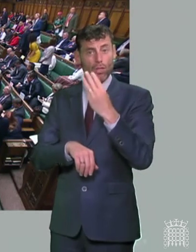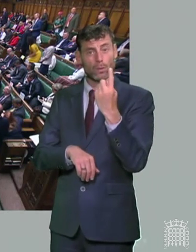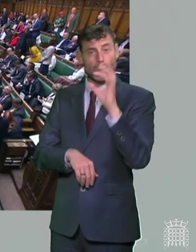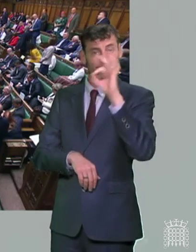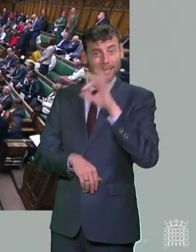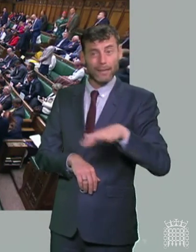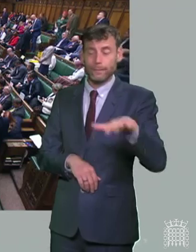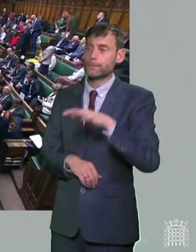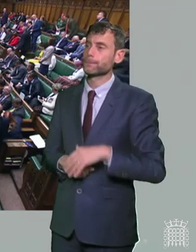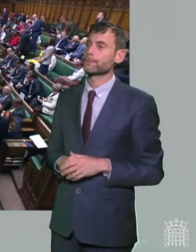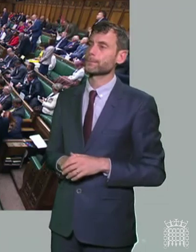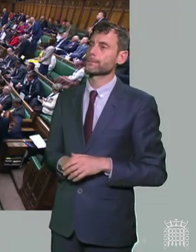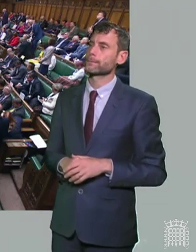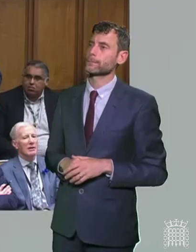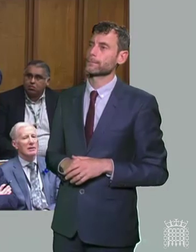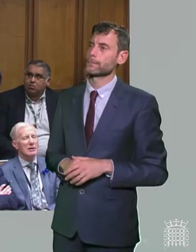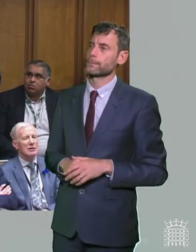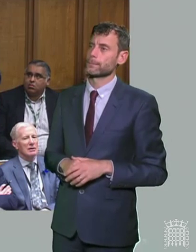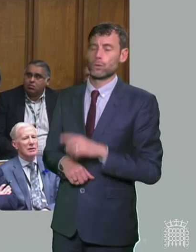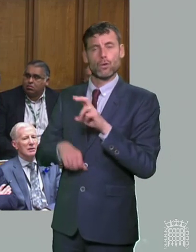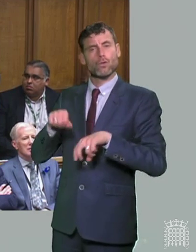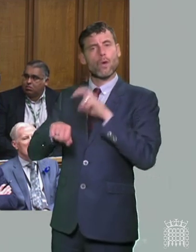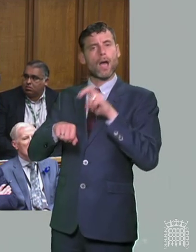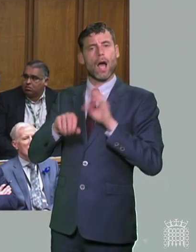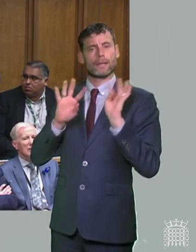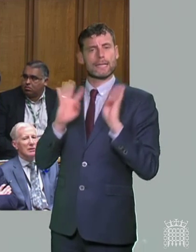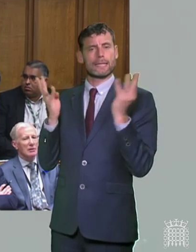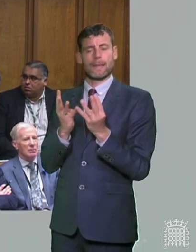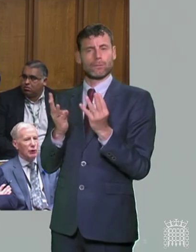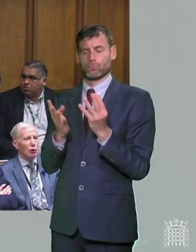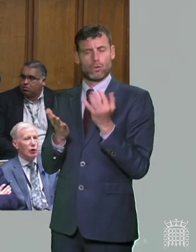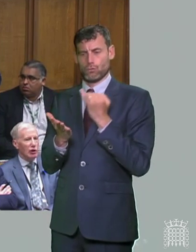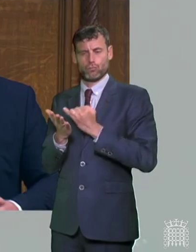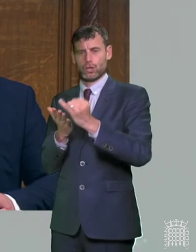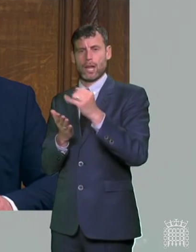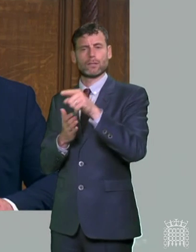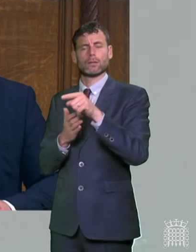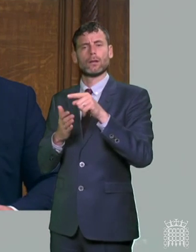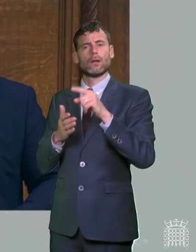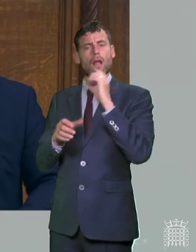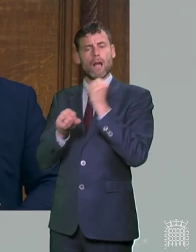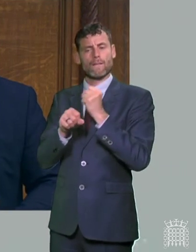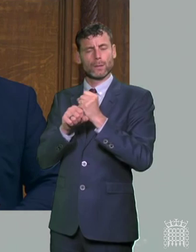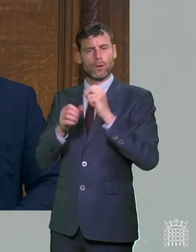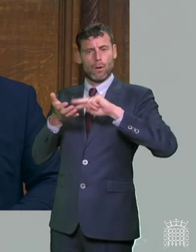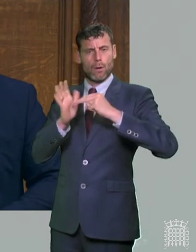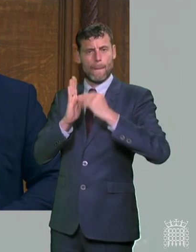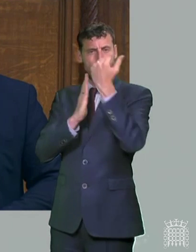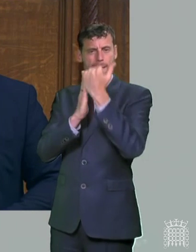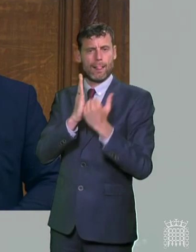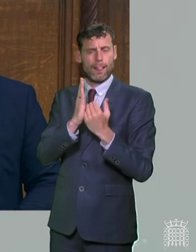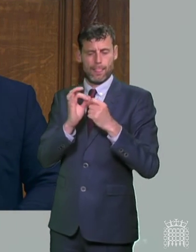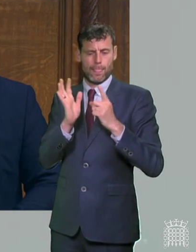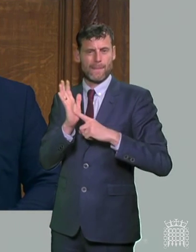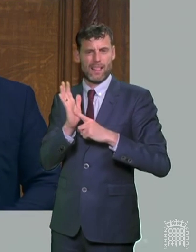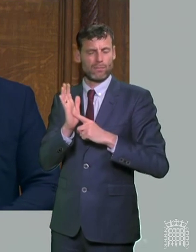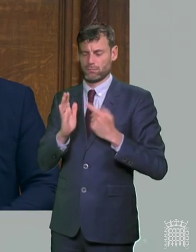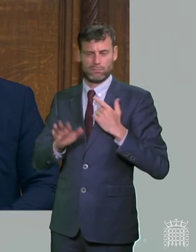A clear majority of Members of the Northern Ireland Assembly reject the Government’s protocol Bill and the Prime Minister’s rationale for it.